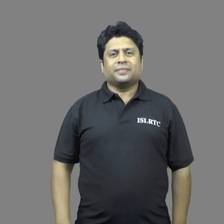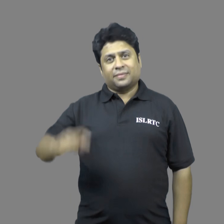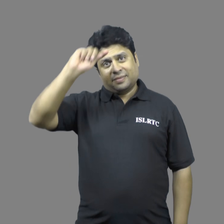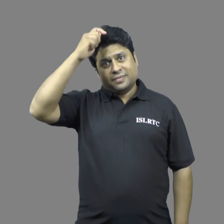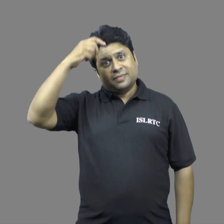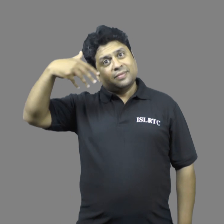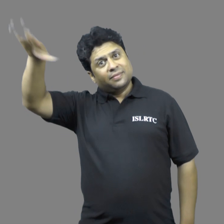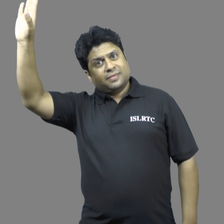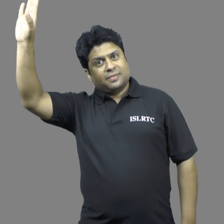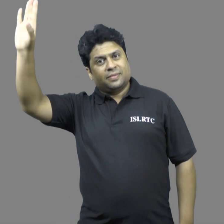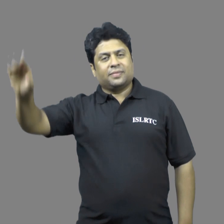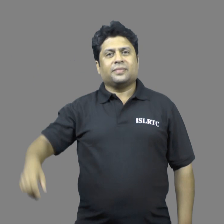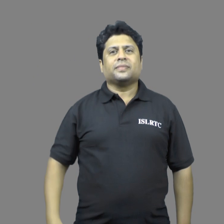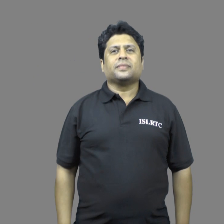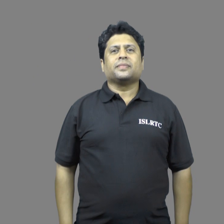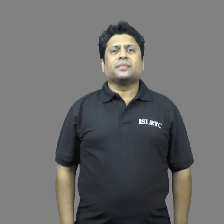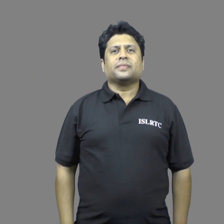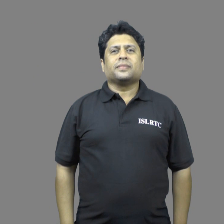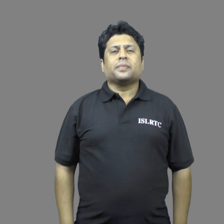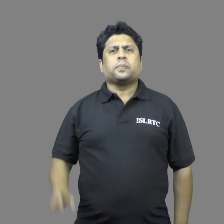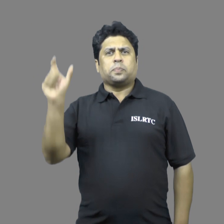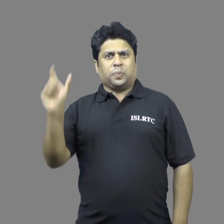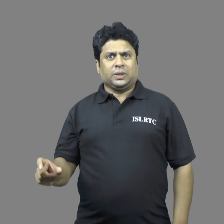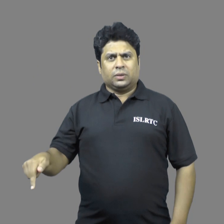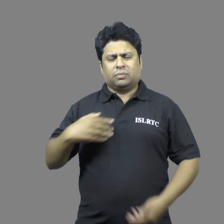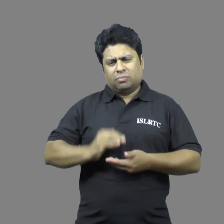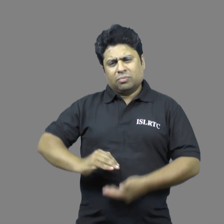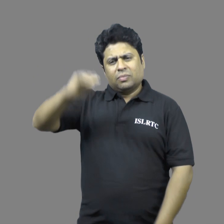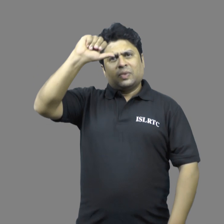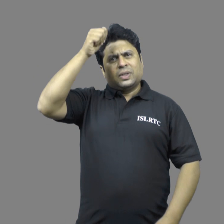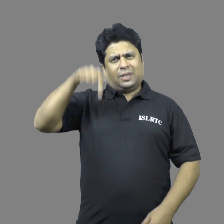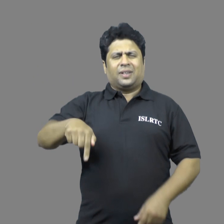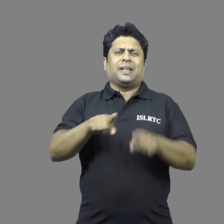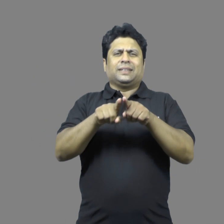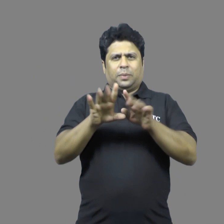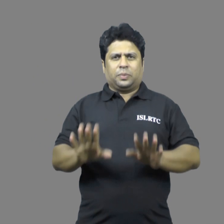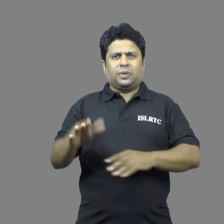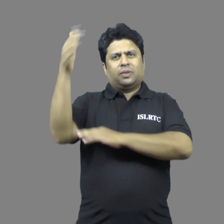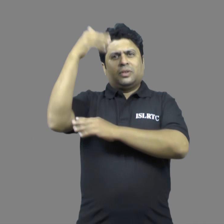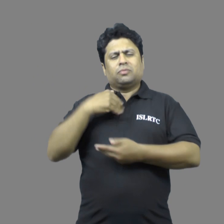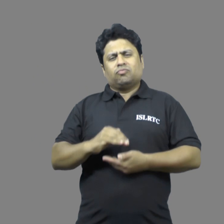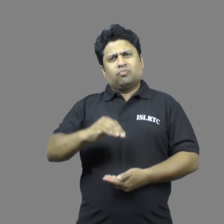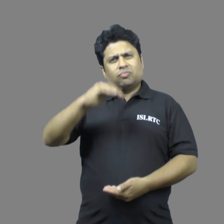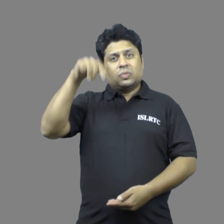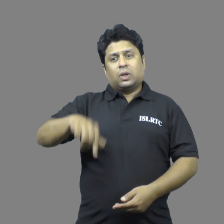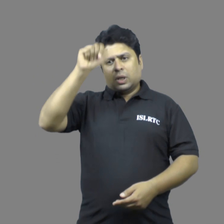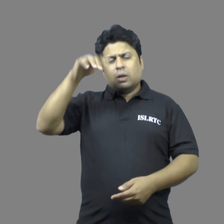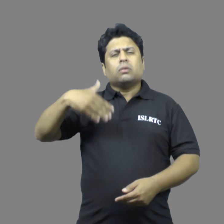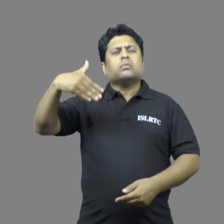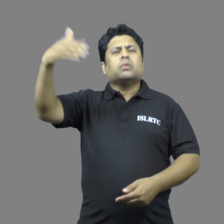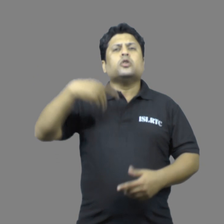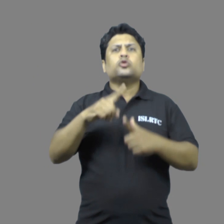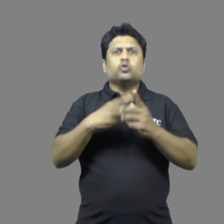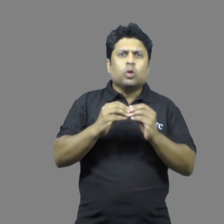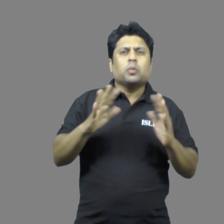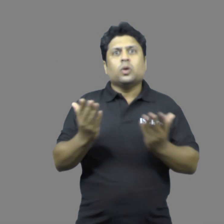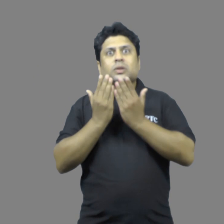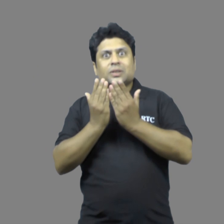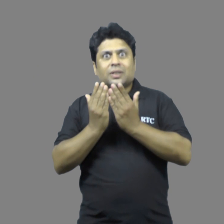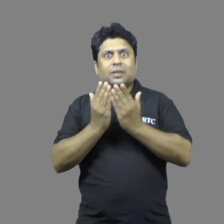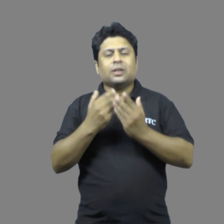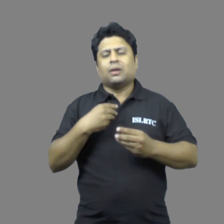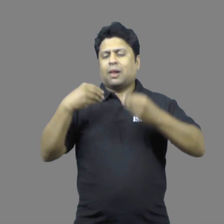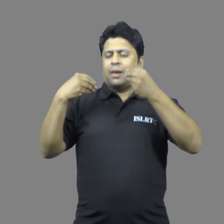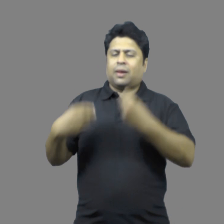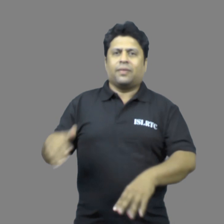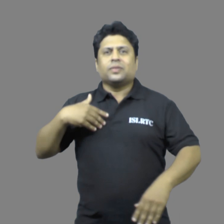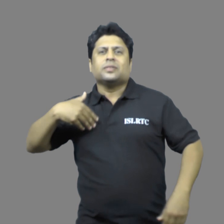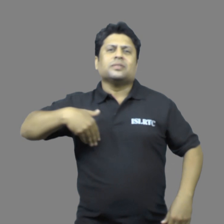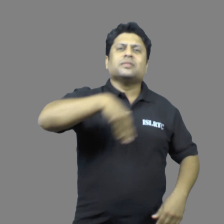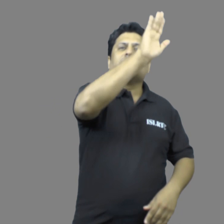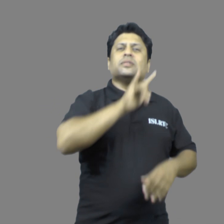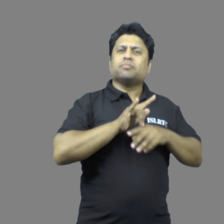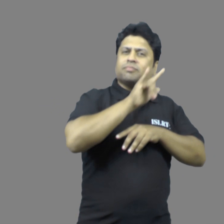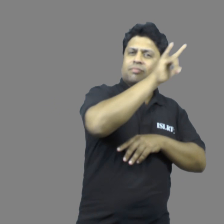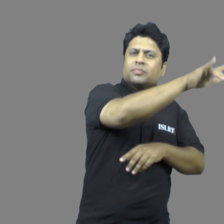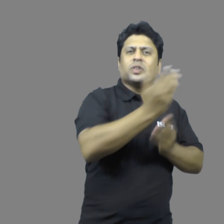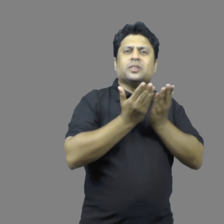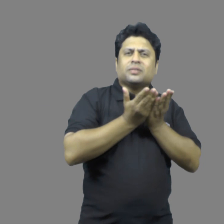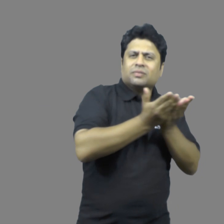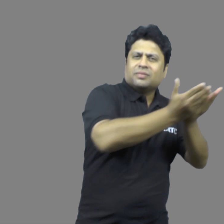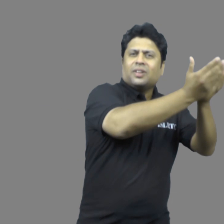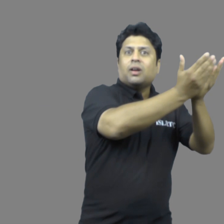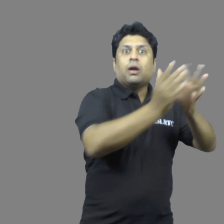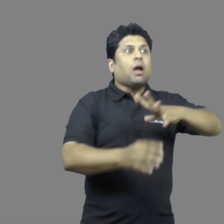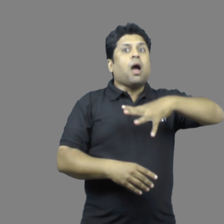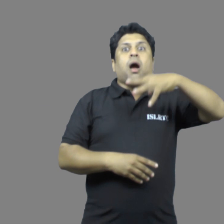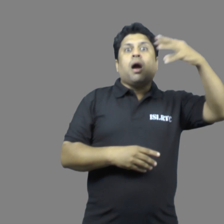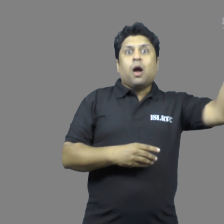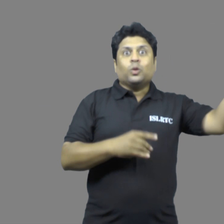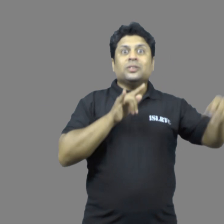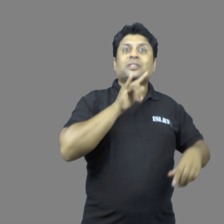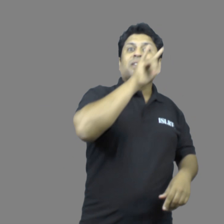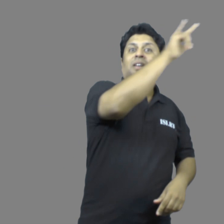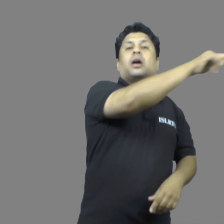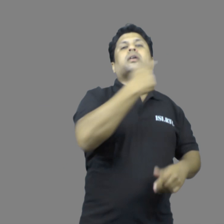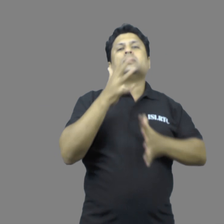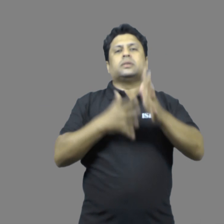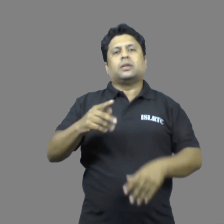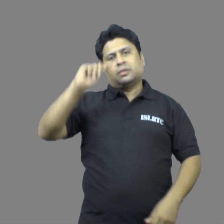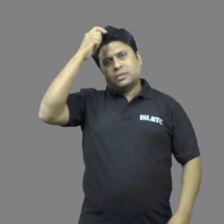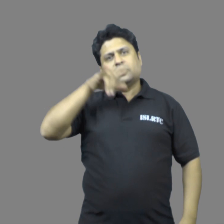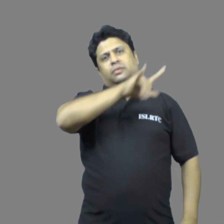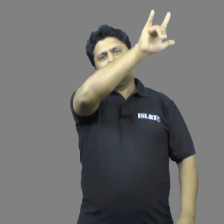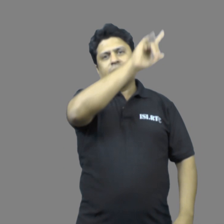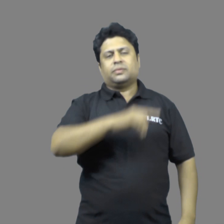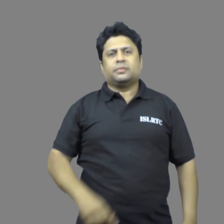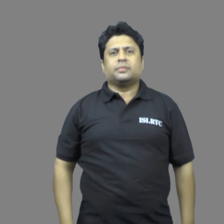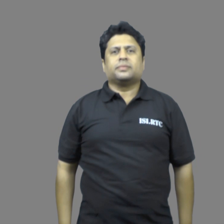Abroad Overseas